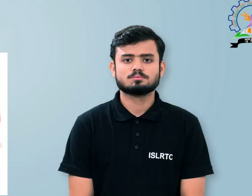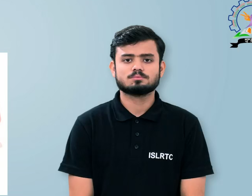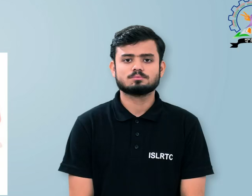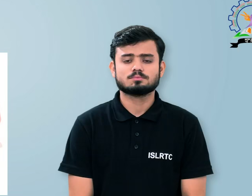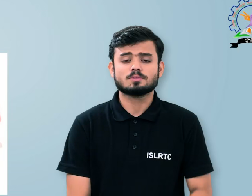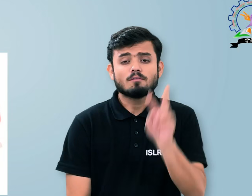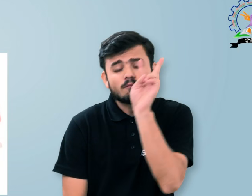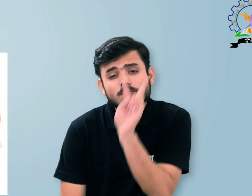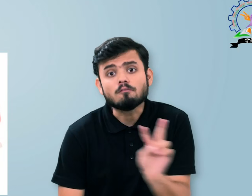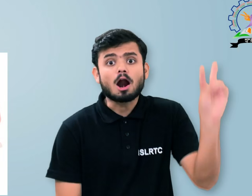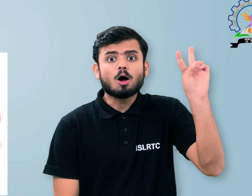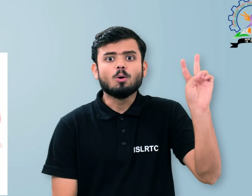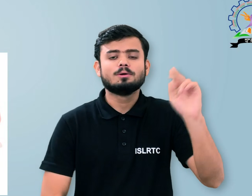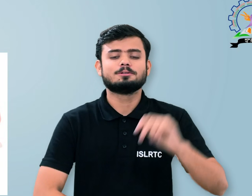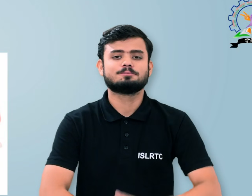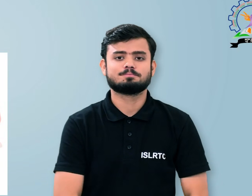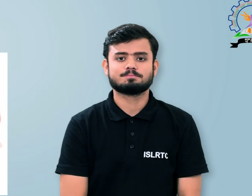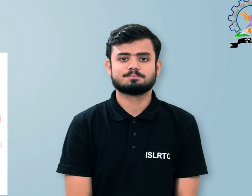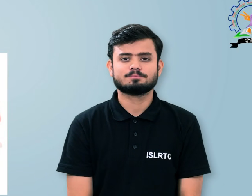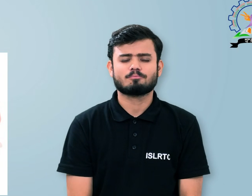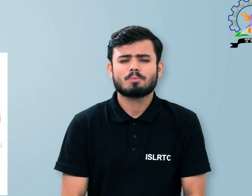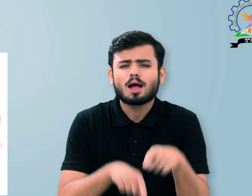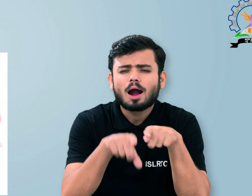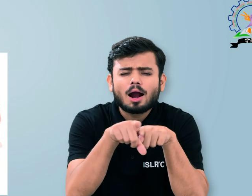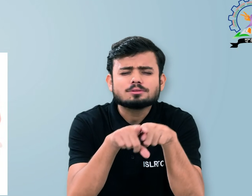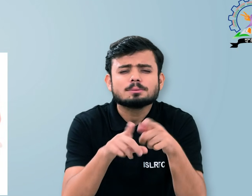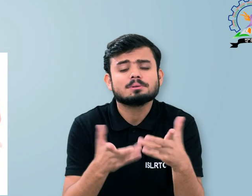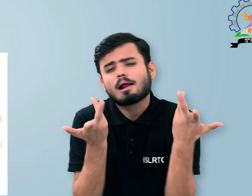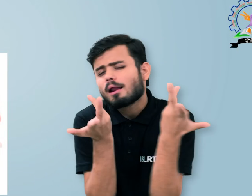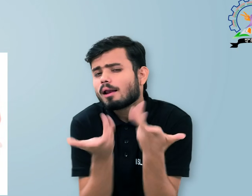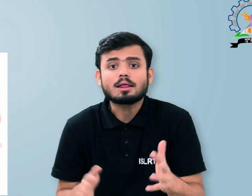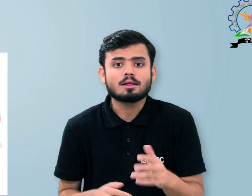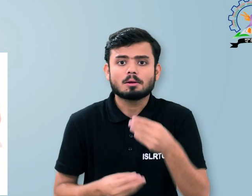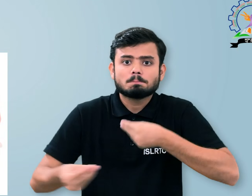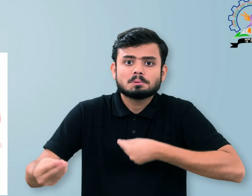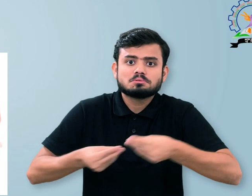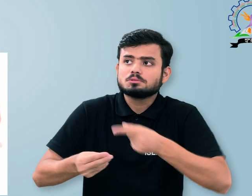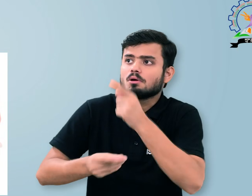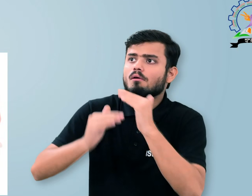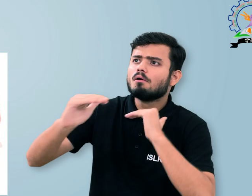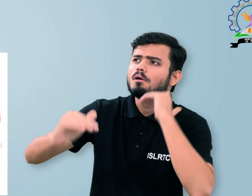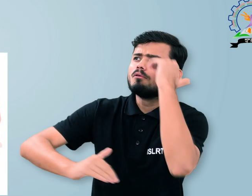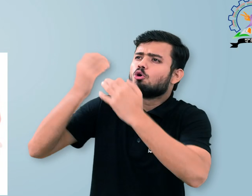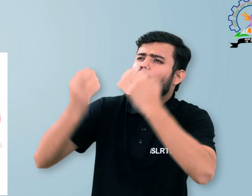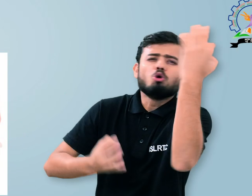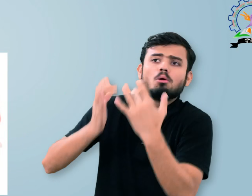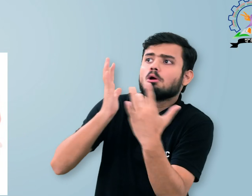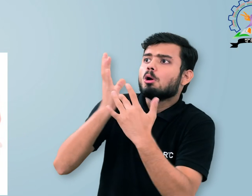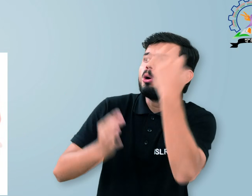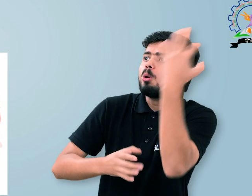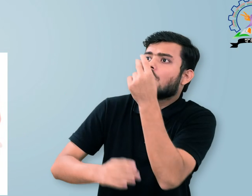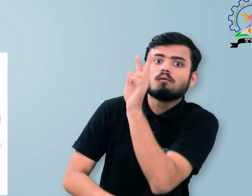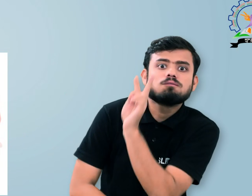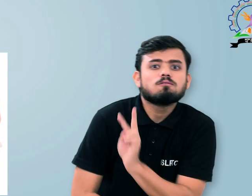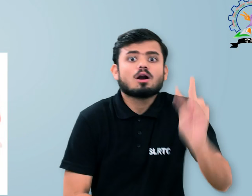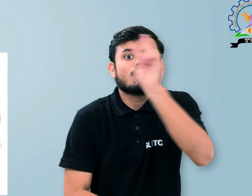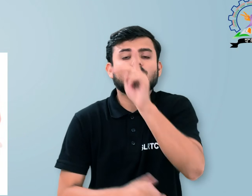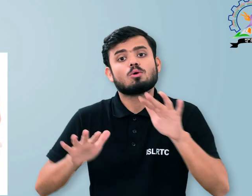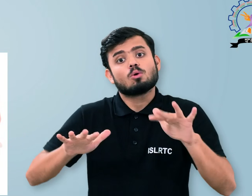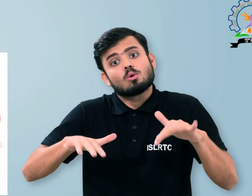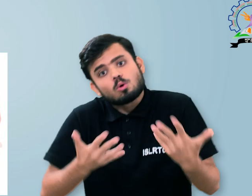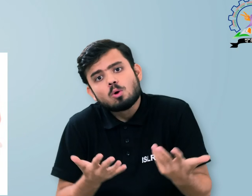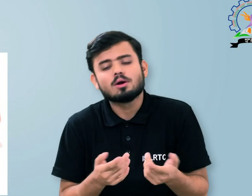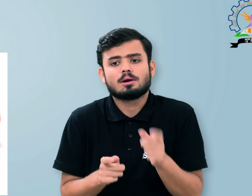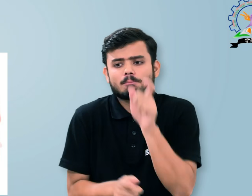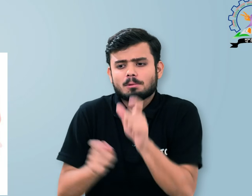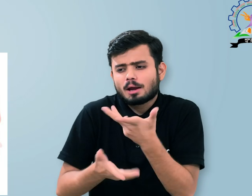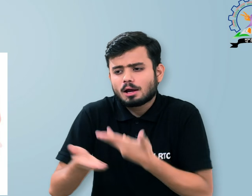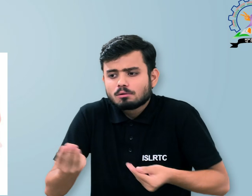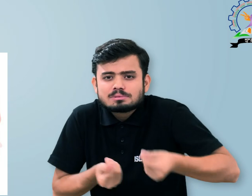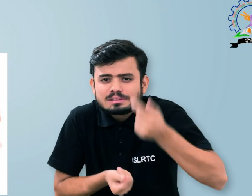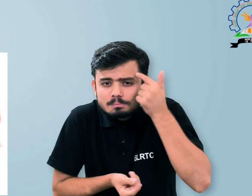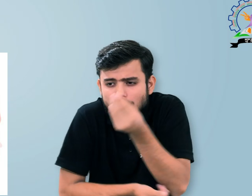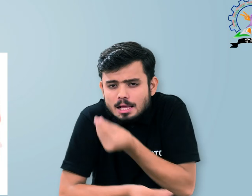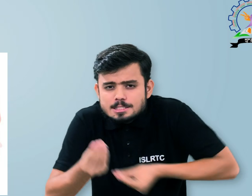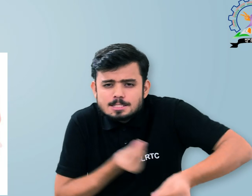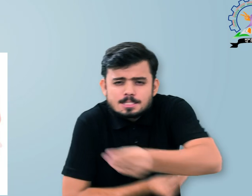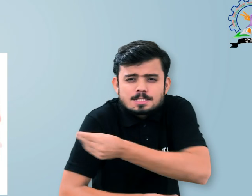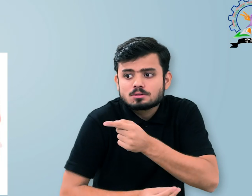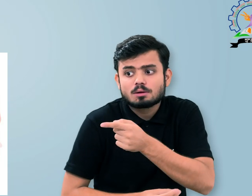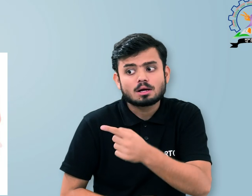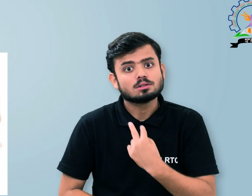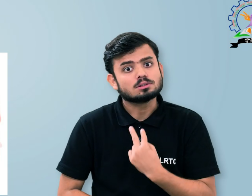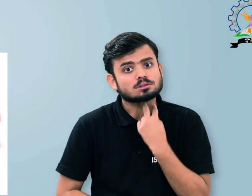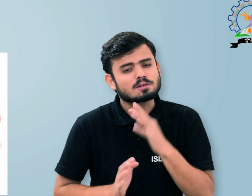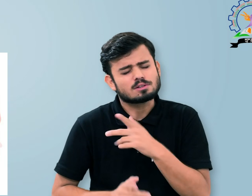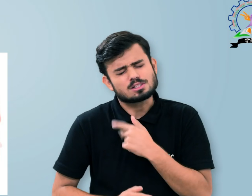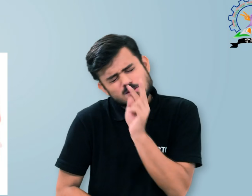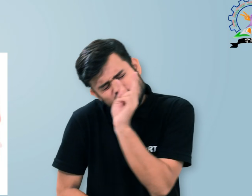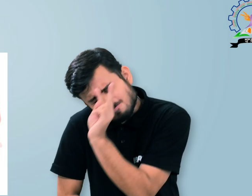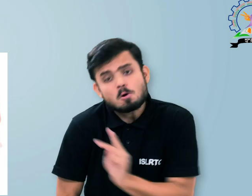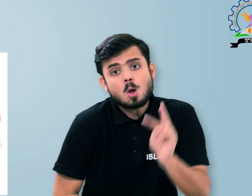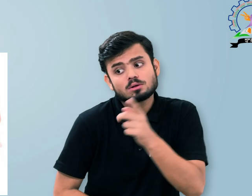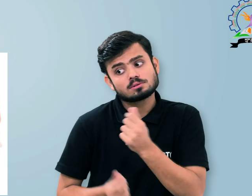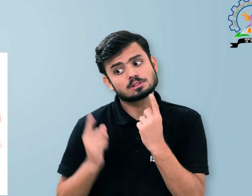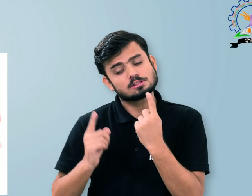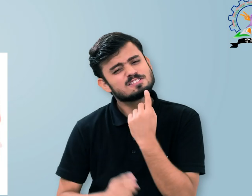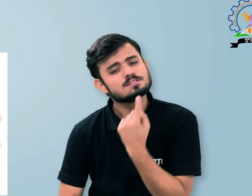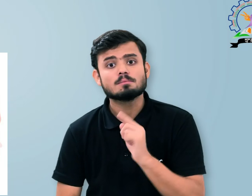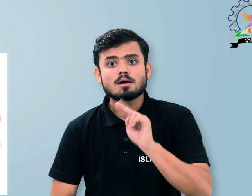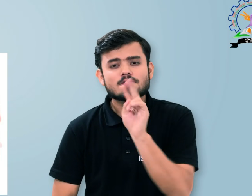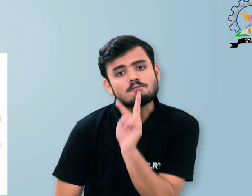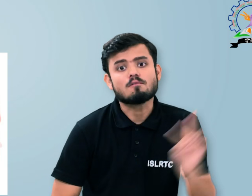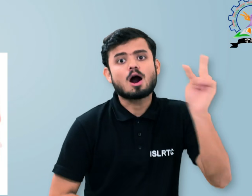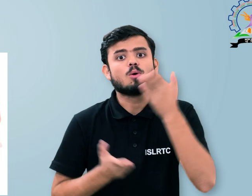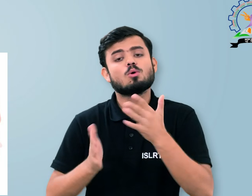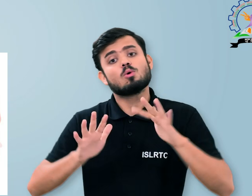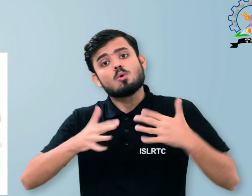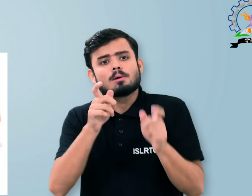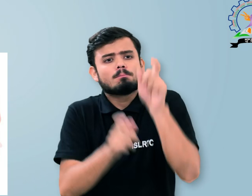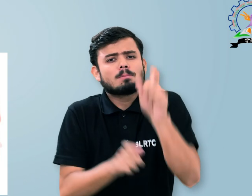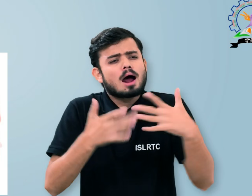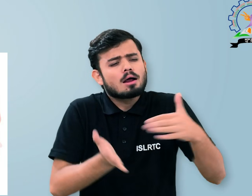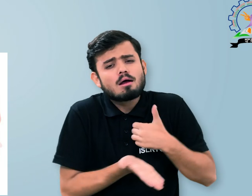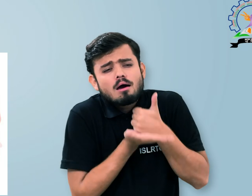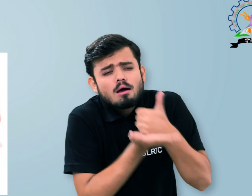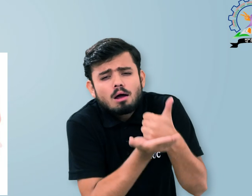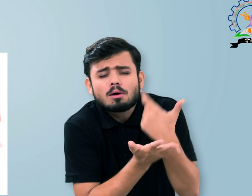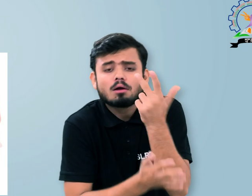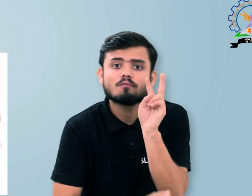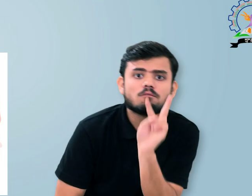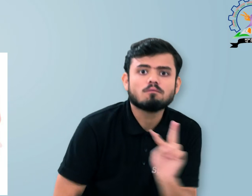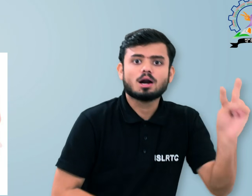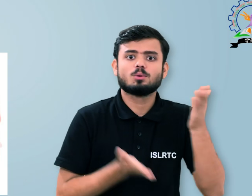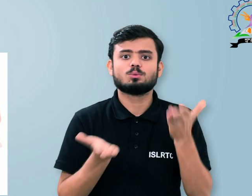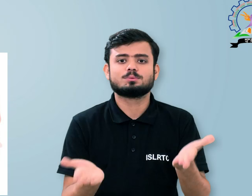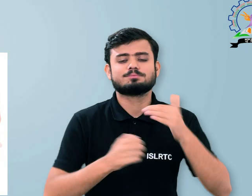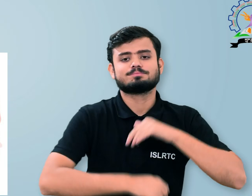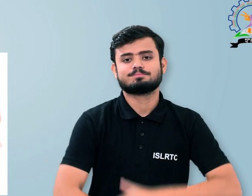Values Principles or standards of behavior that are considered important in a society.